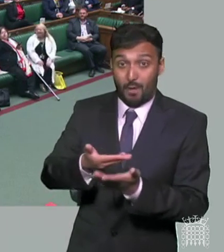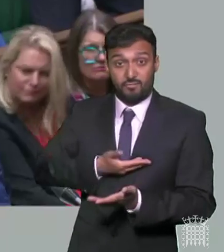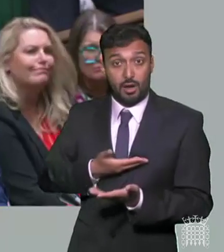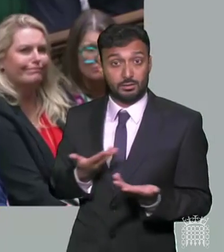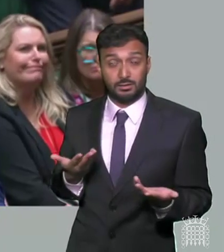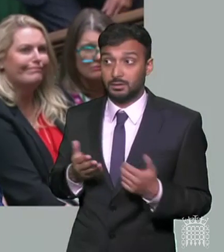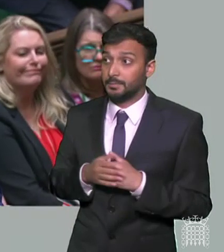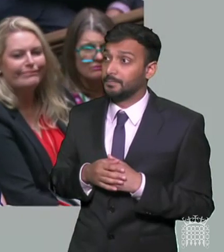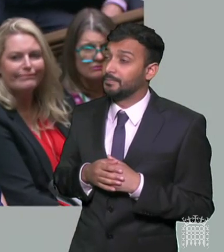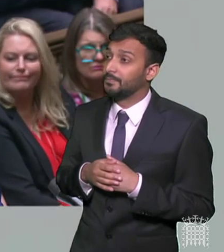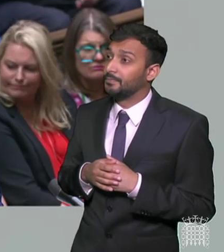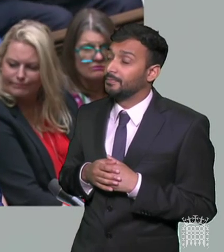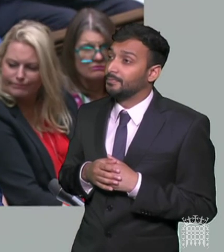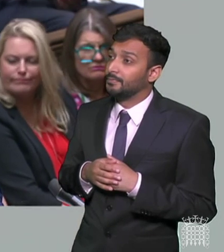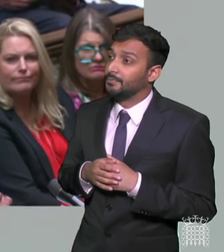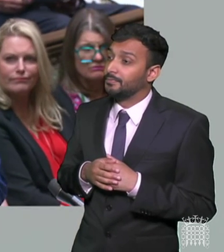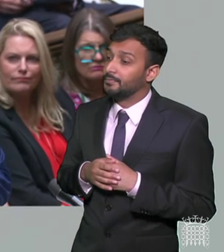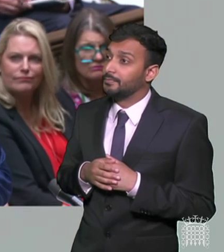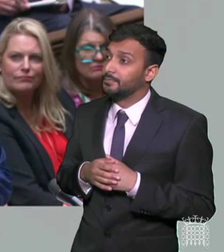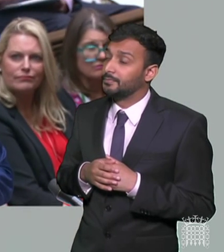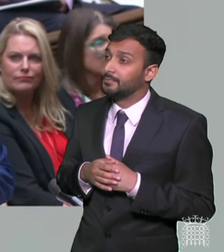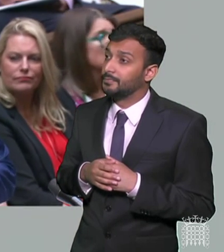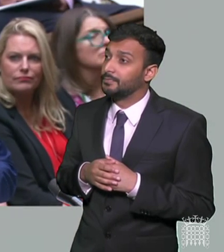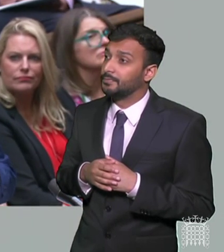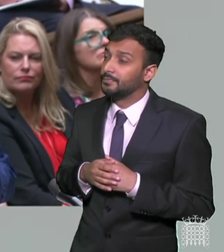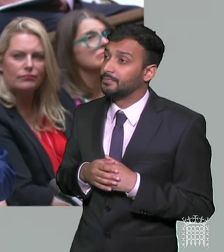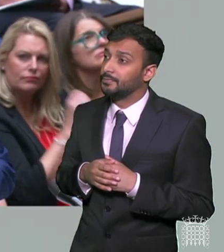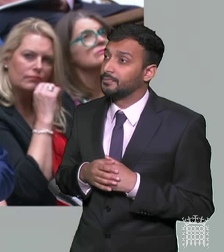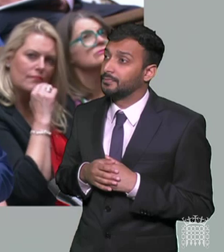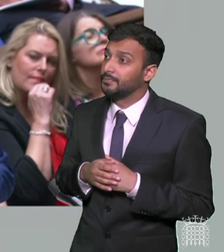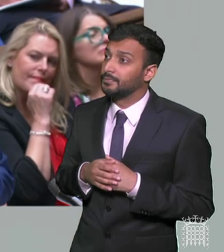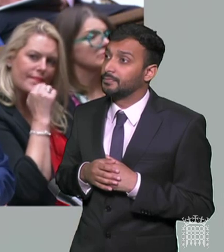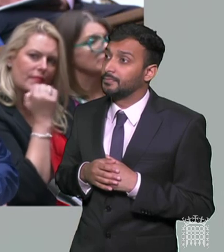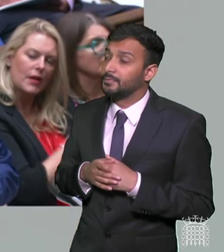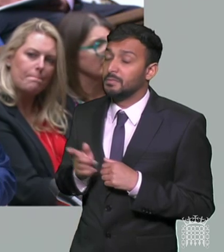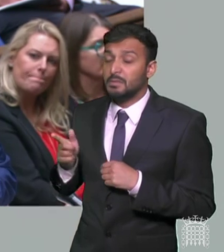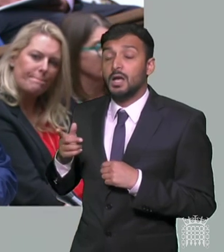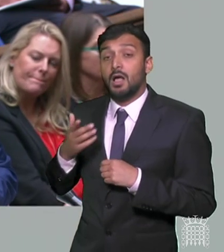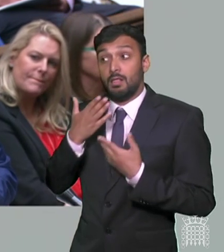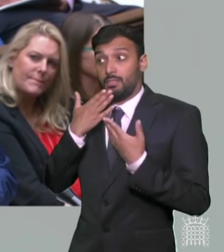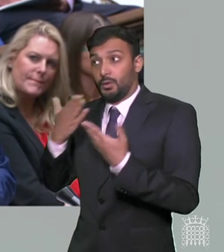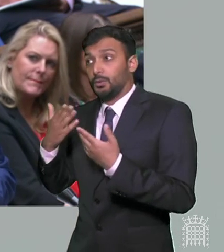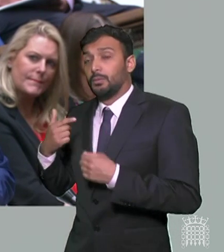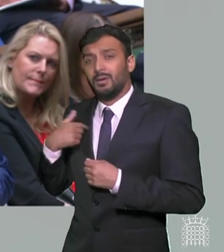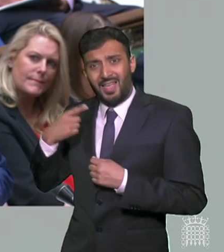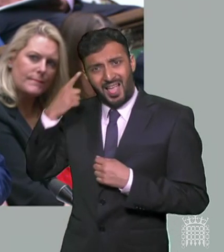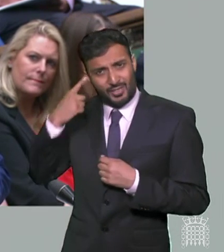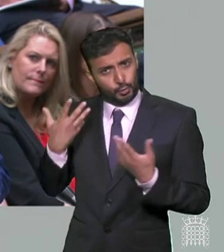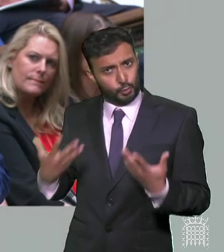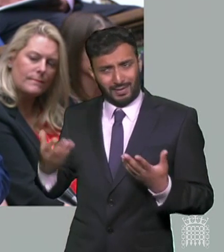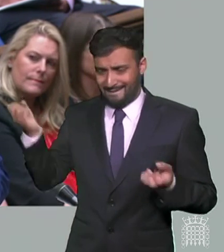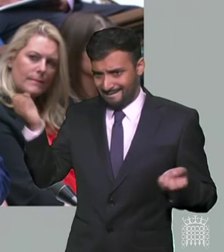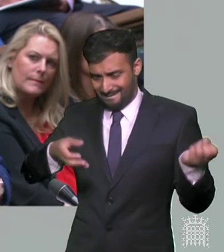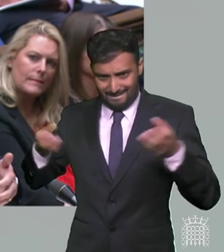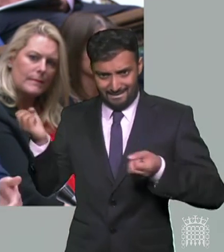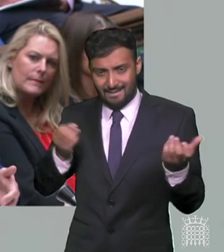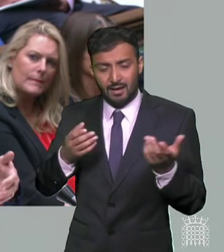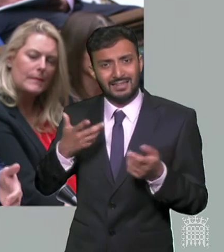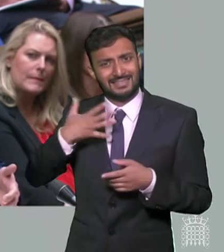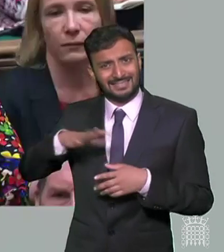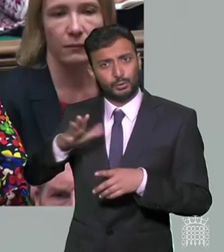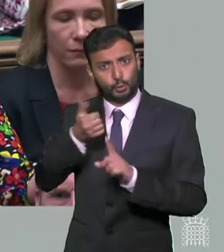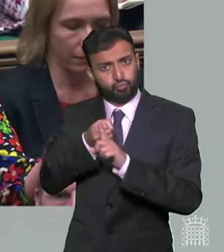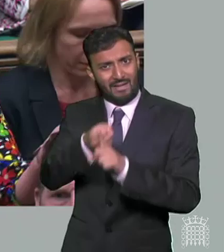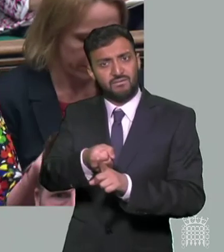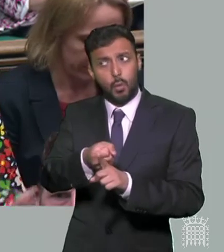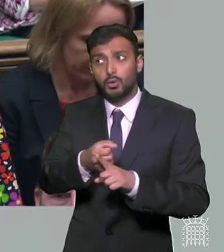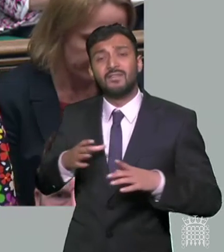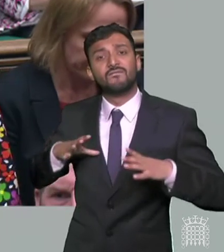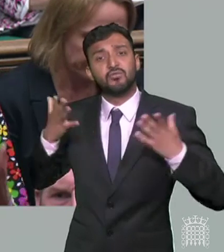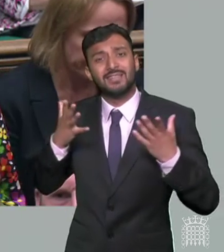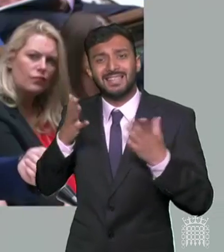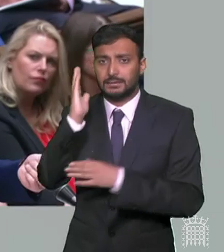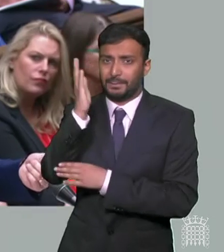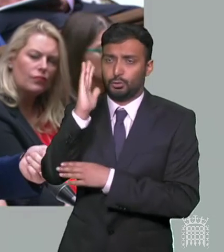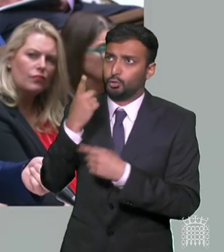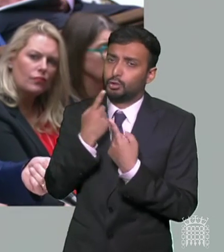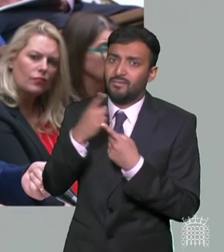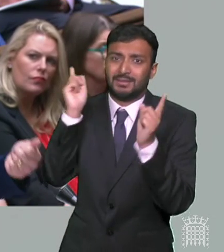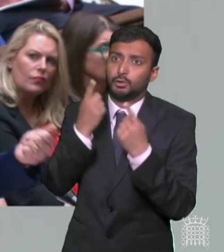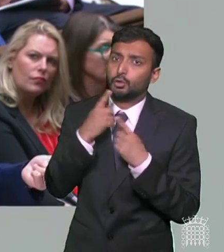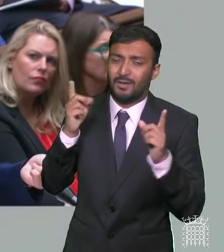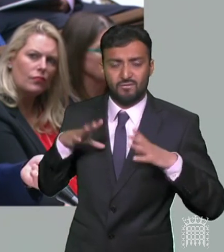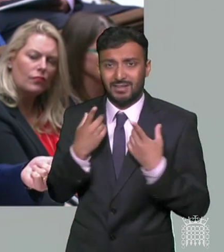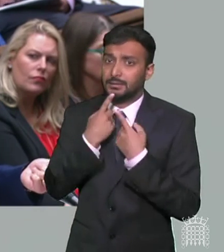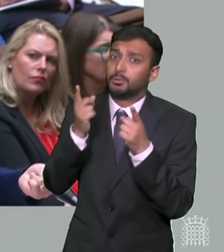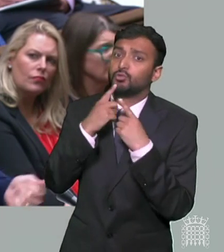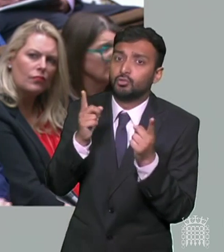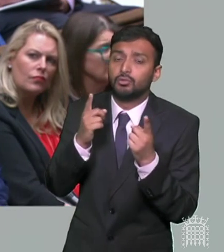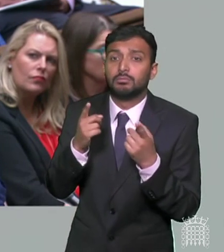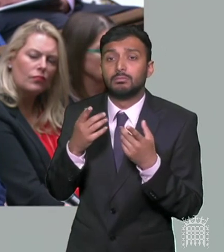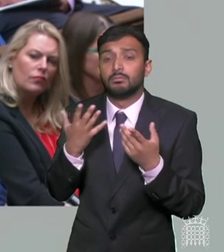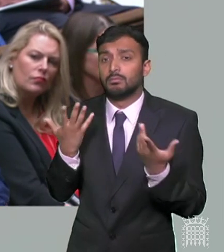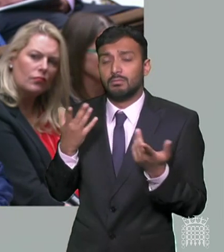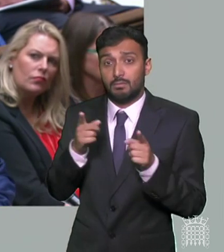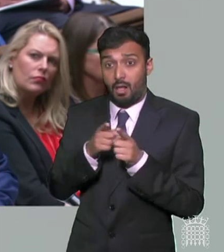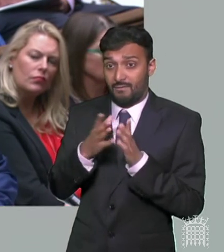The right honourable Lady was deft in getting that in. Across the Benches, we have all heard the case for reinforcing free speech, whether that is about judge-made privacy laws or how people are shouted down when they express legitimate opinions.